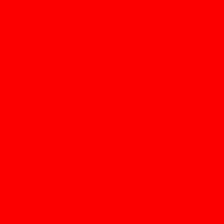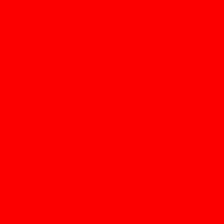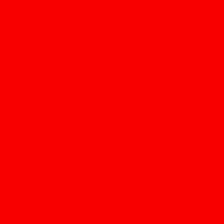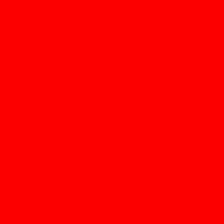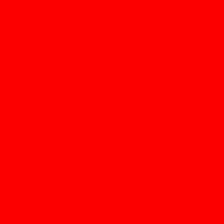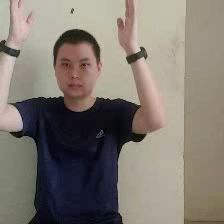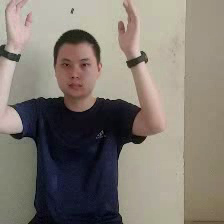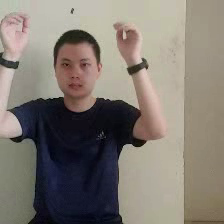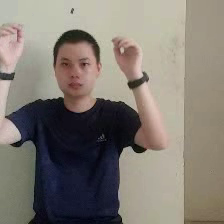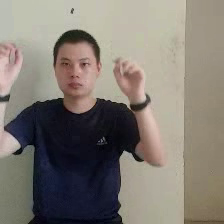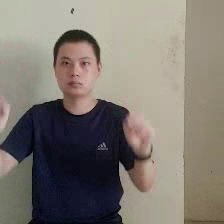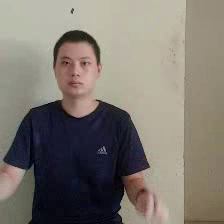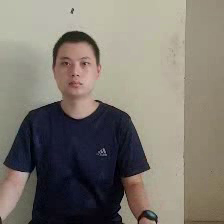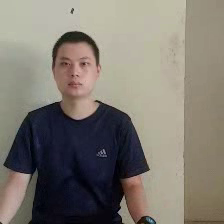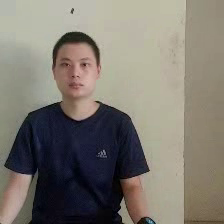Chạy